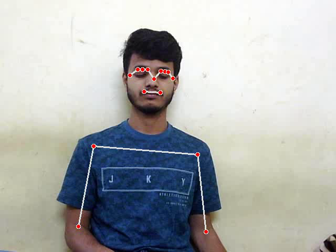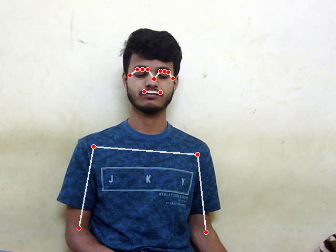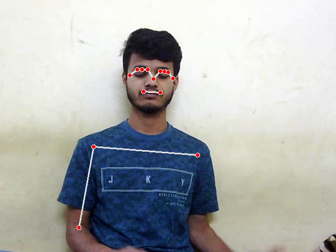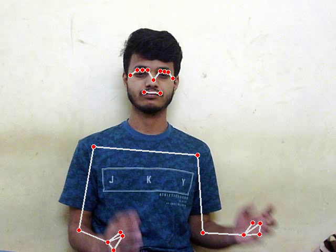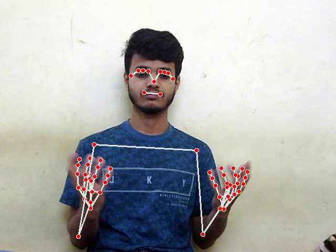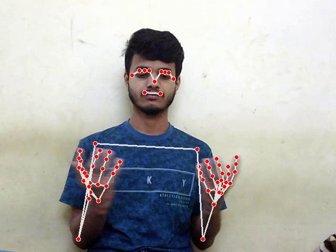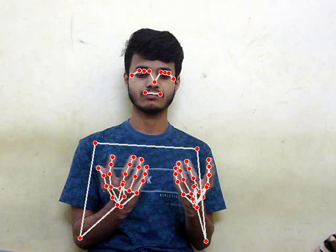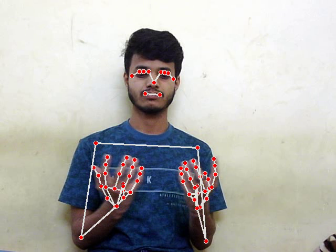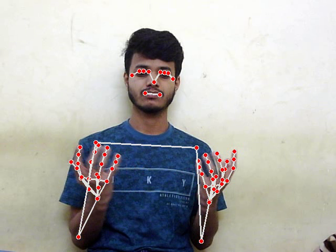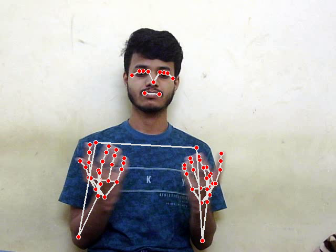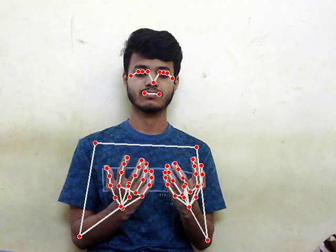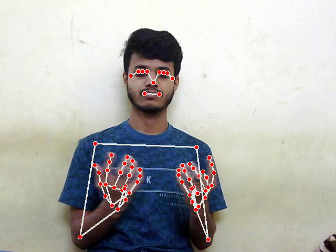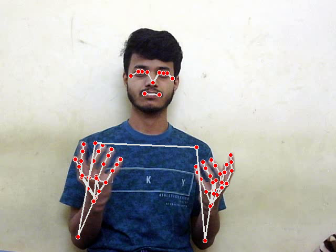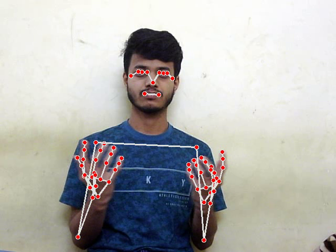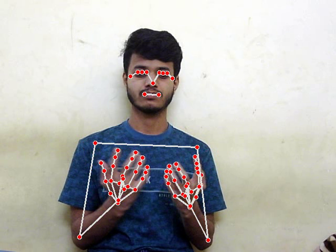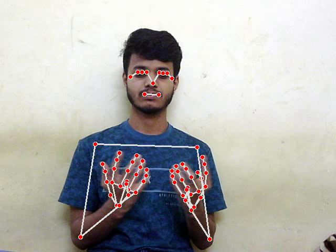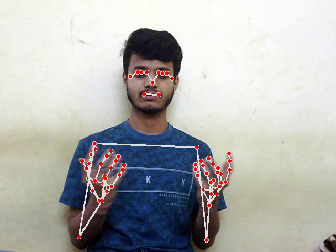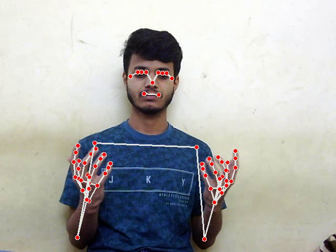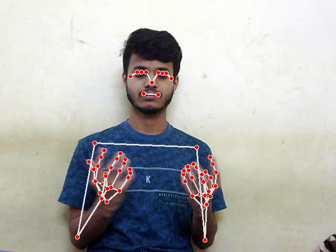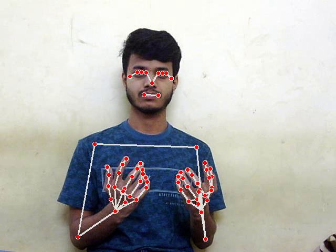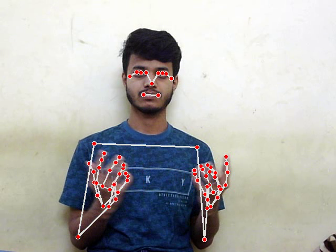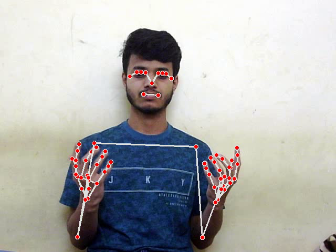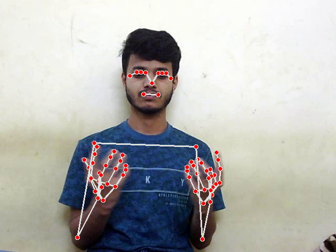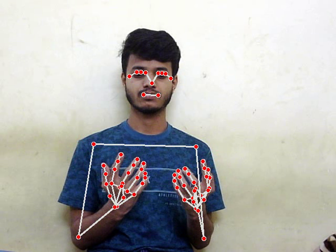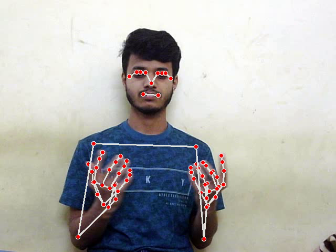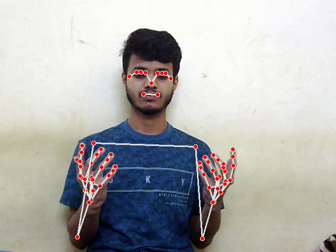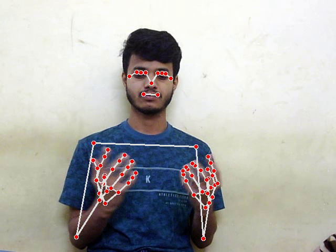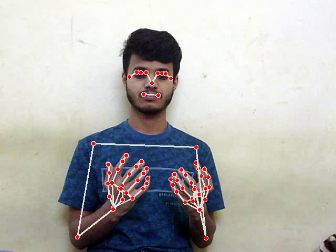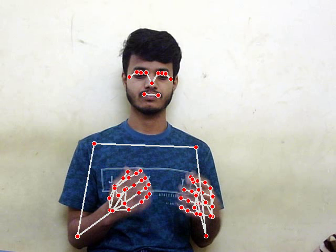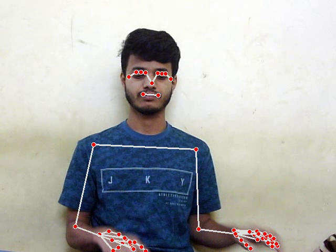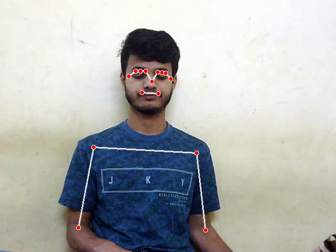what